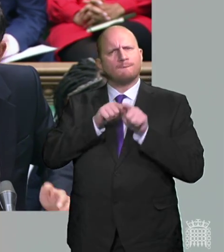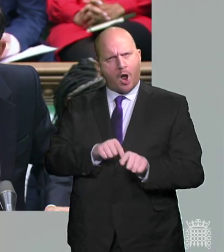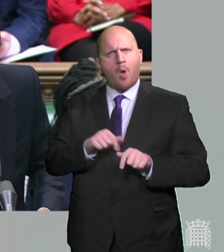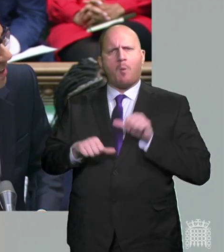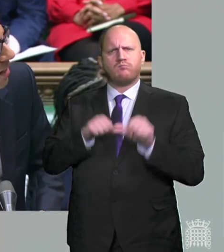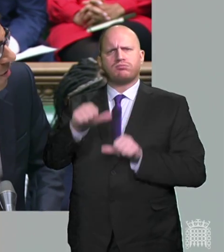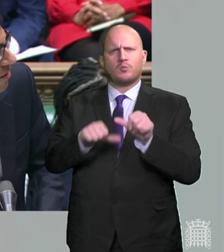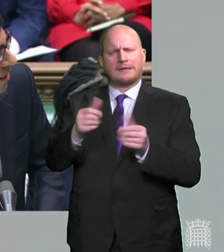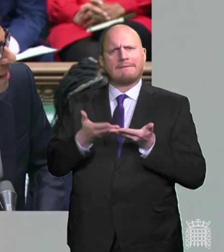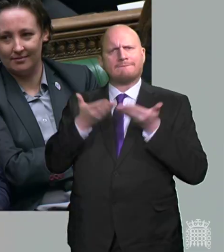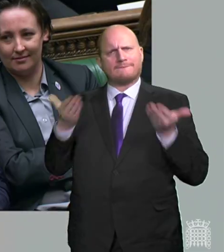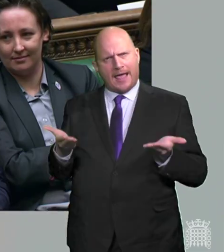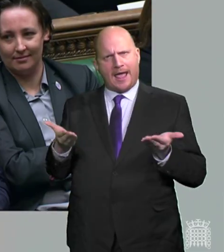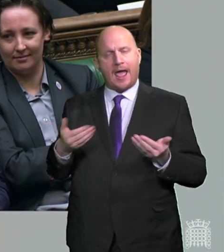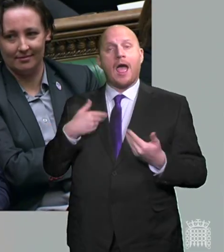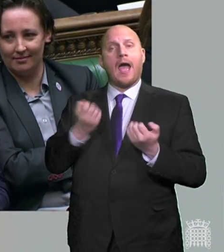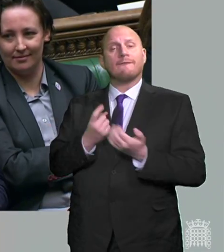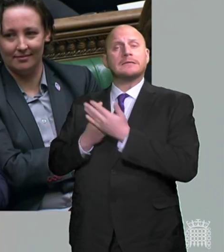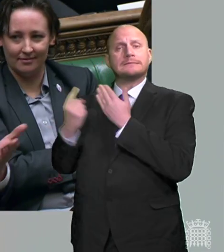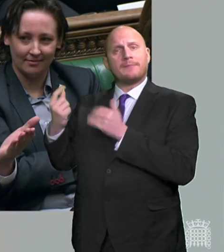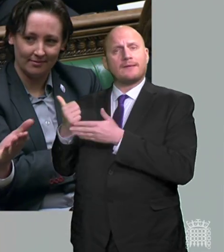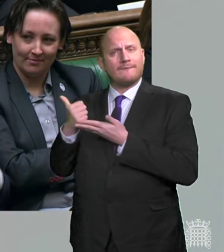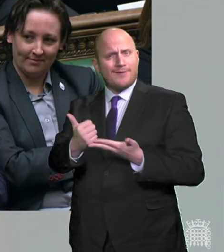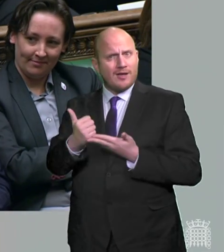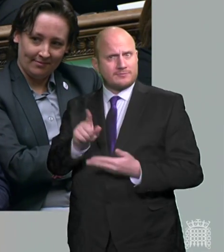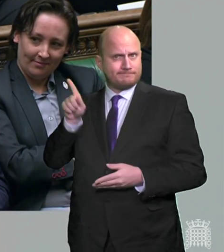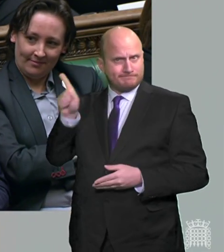It is right that the independent adviser conducts his investigation.